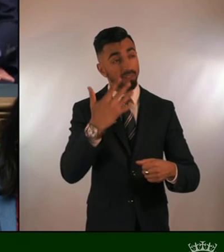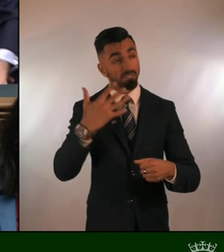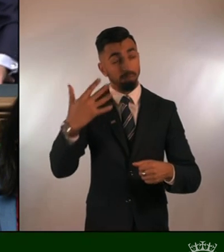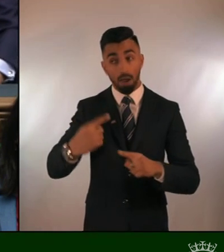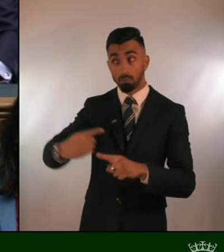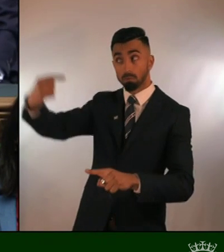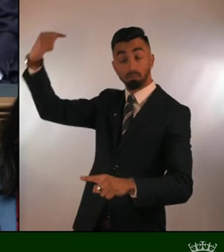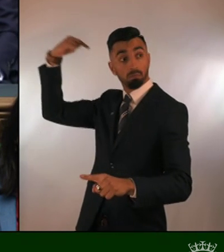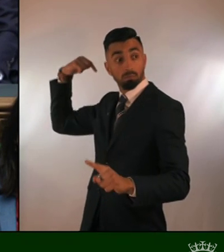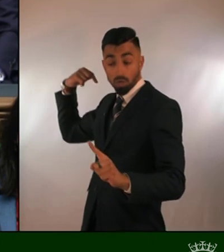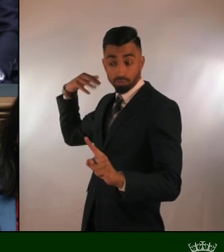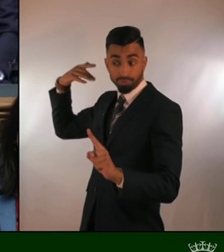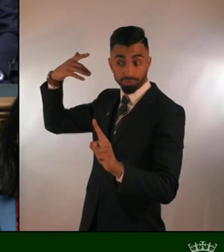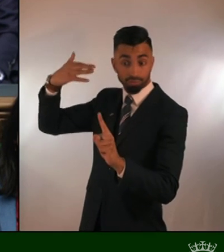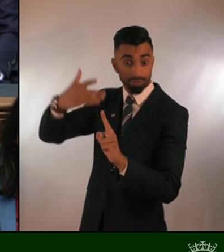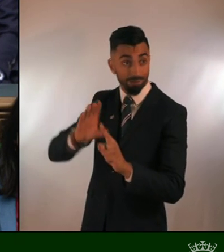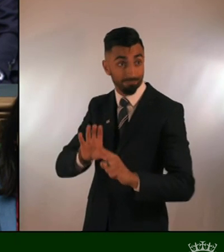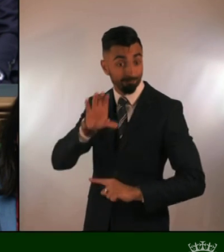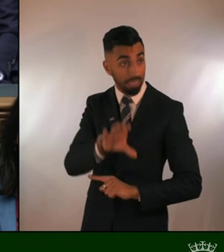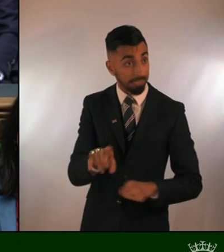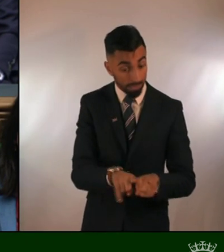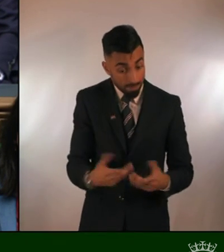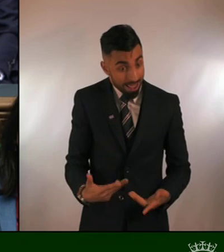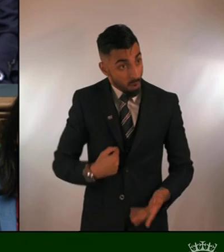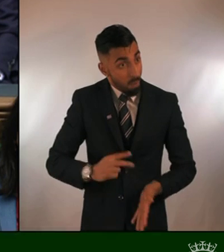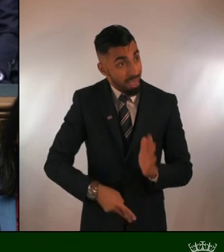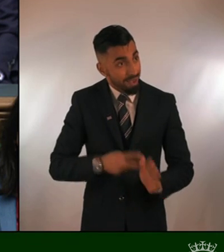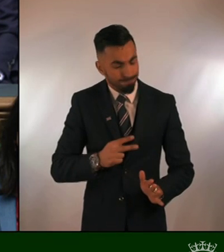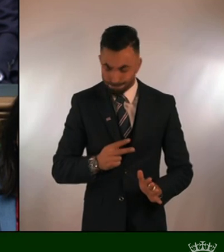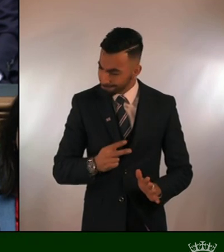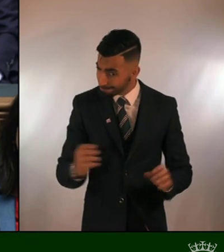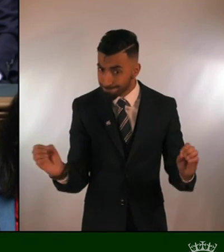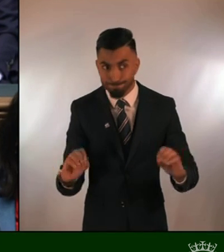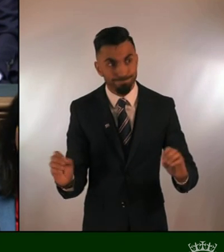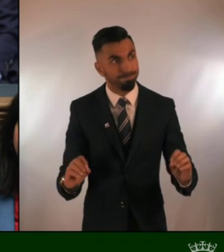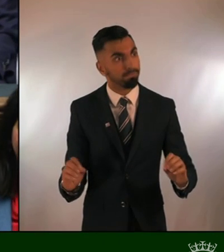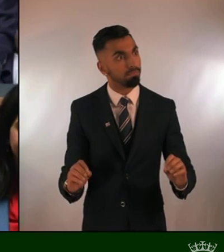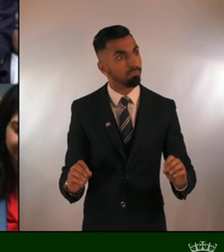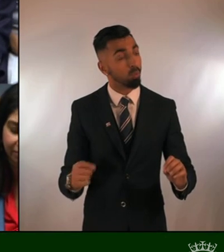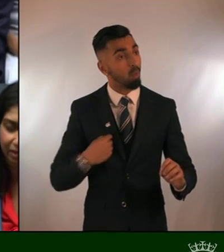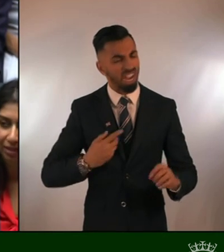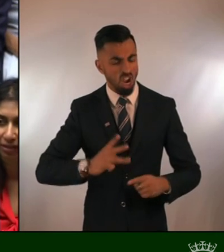Take the average amount we have invested over the last 40 years in real terms—we are tripling it.